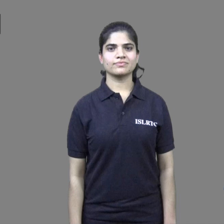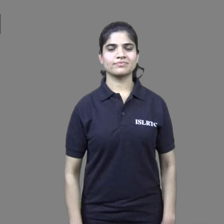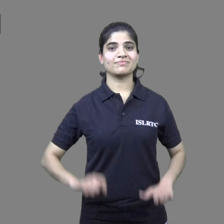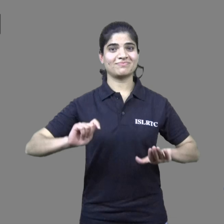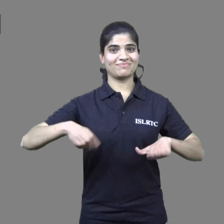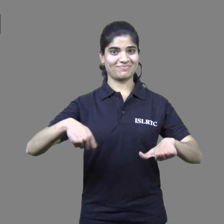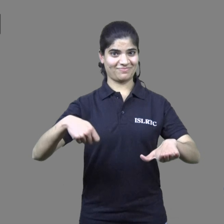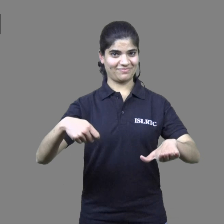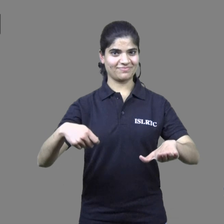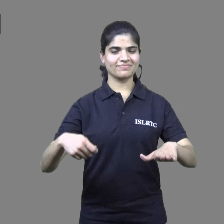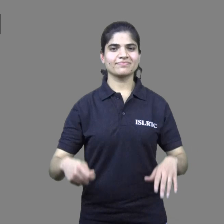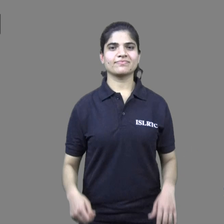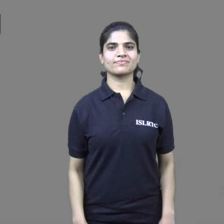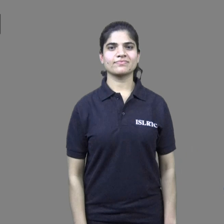Sewing Machine